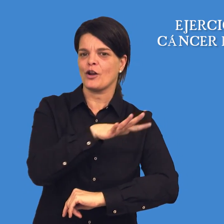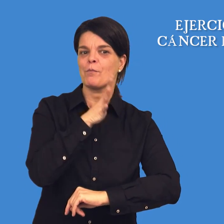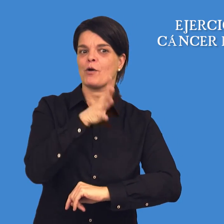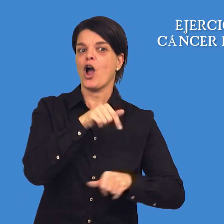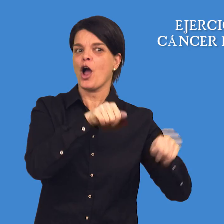motivo